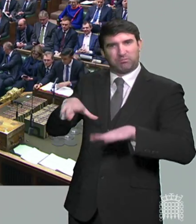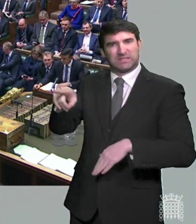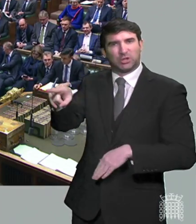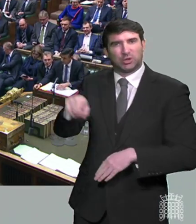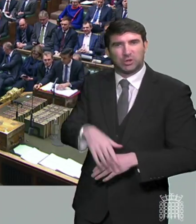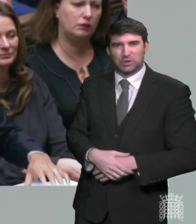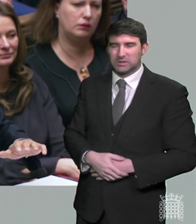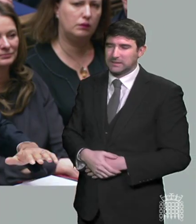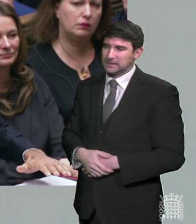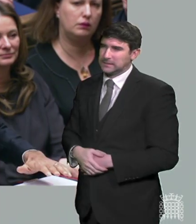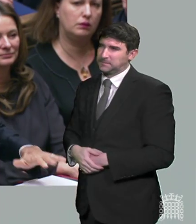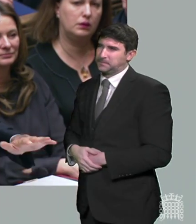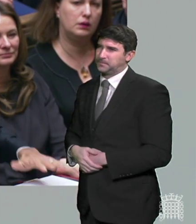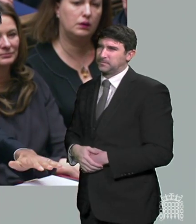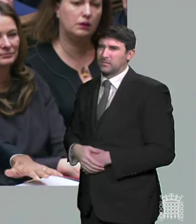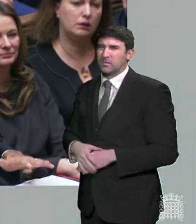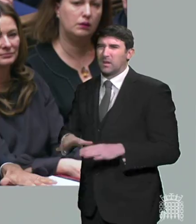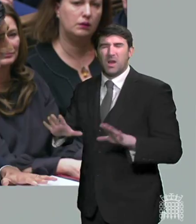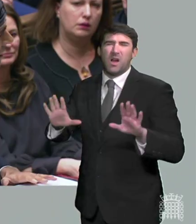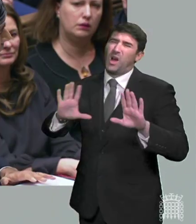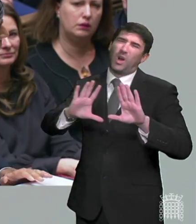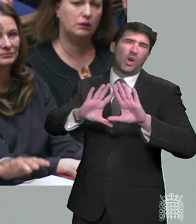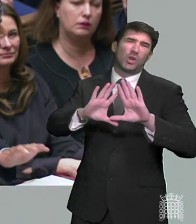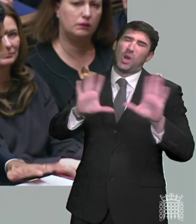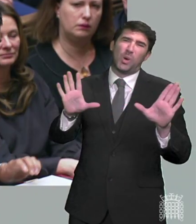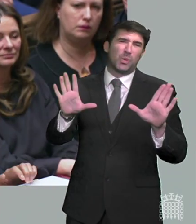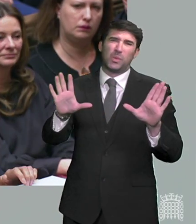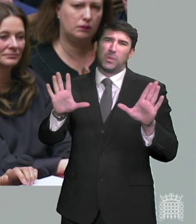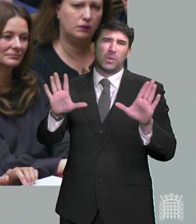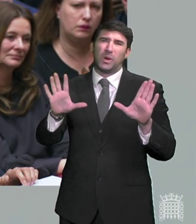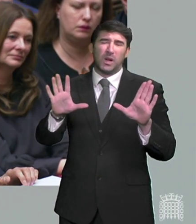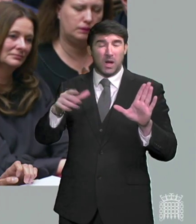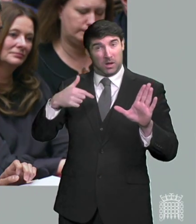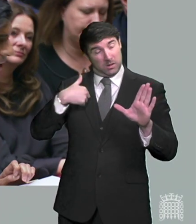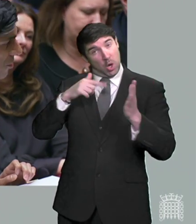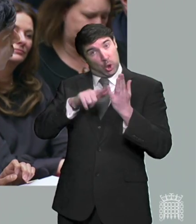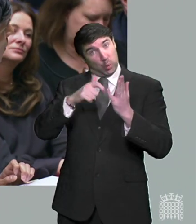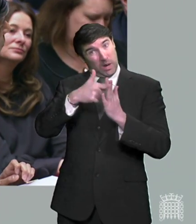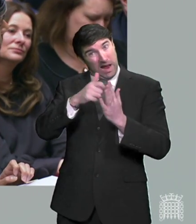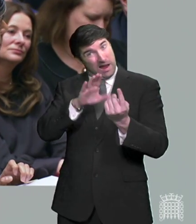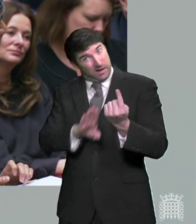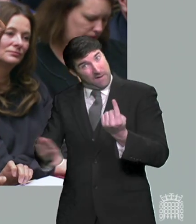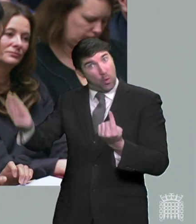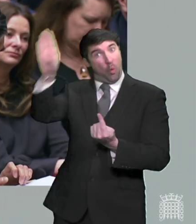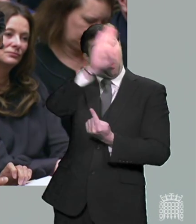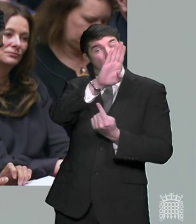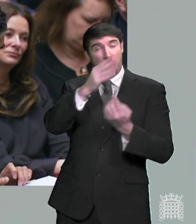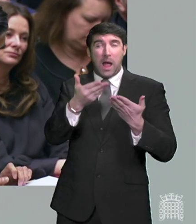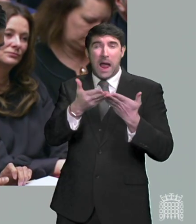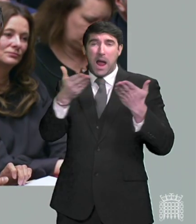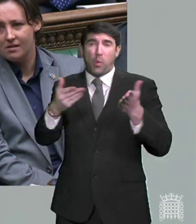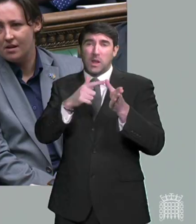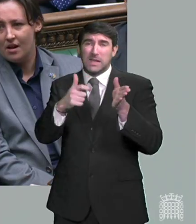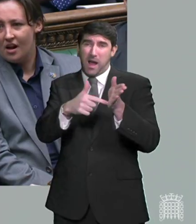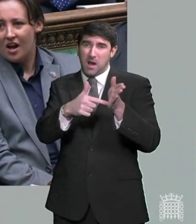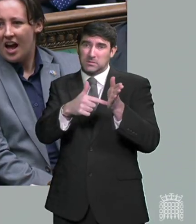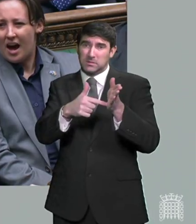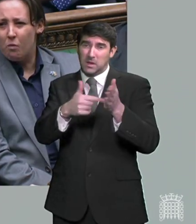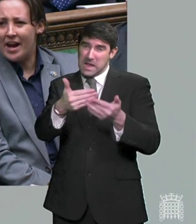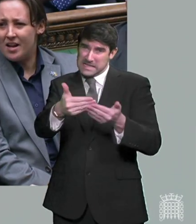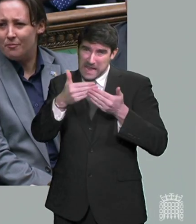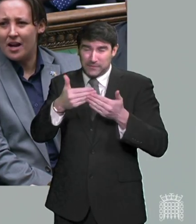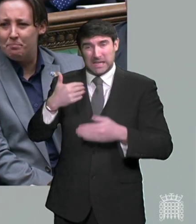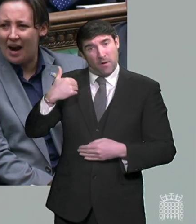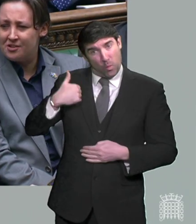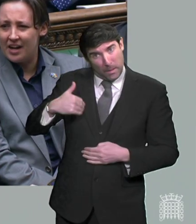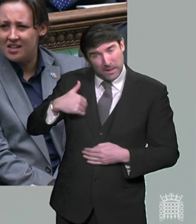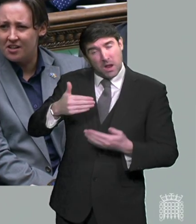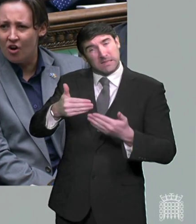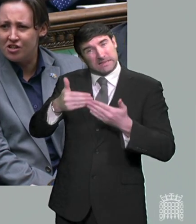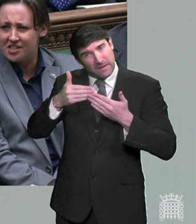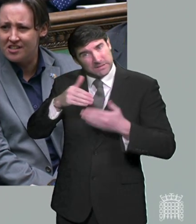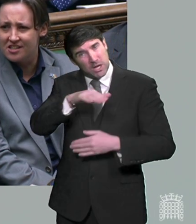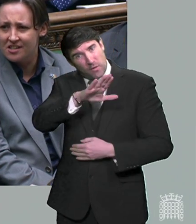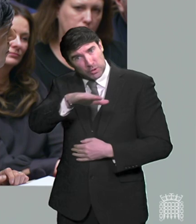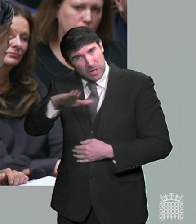No, of course we are not. This is simply about protecting UK-wide legislation and ensuring the safety of women and children; it is not about the devolution settlement.